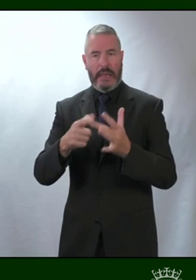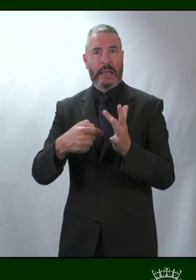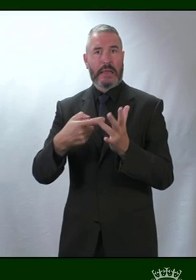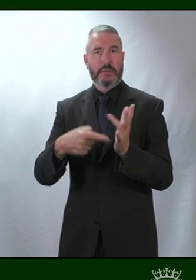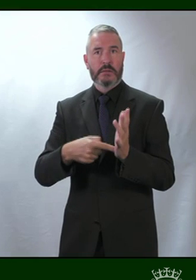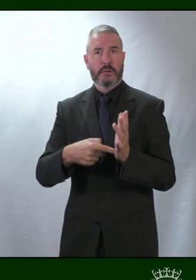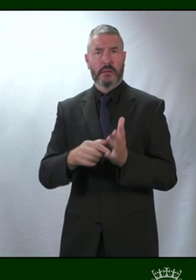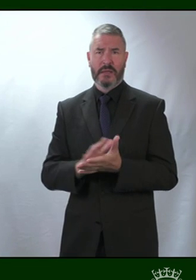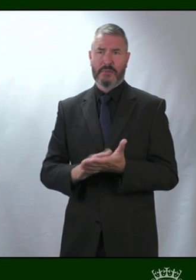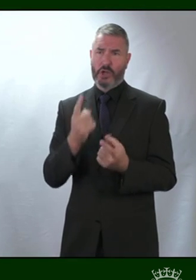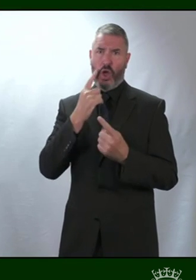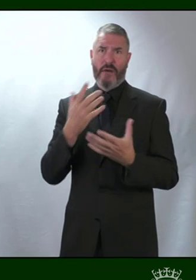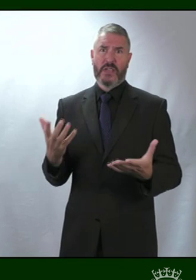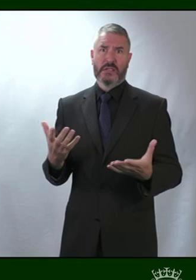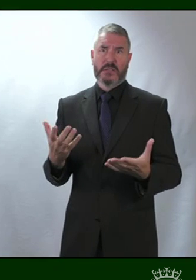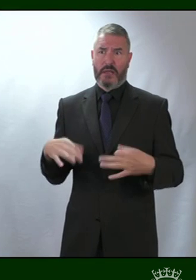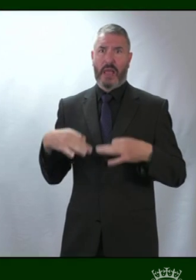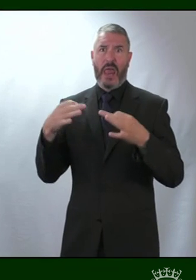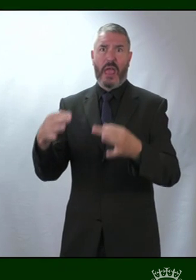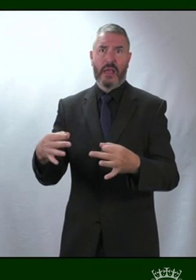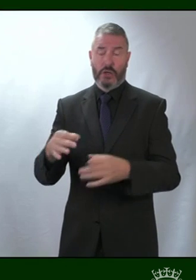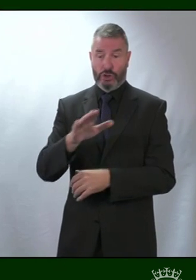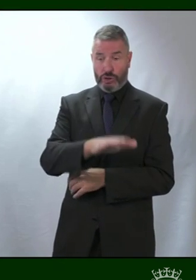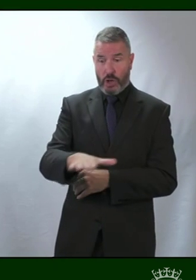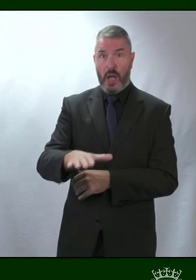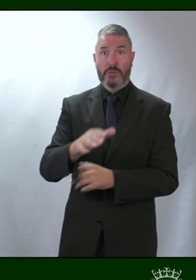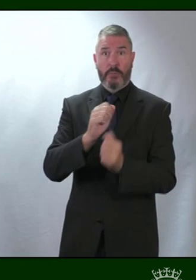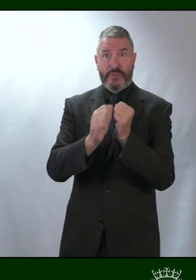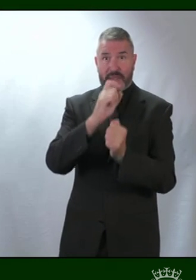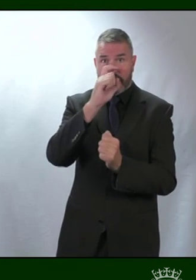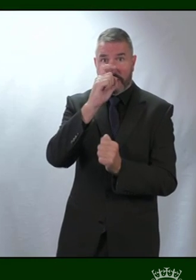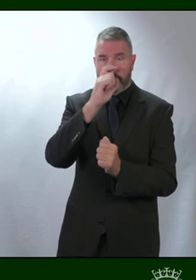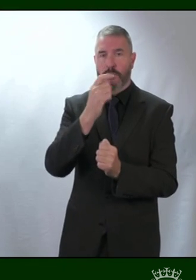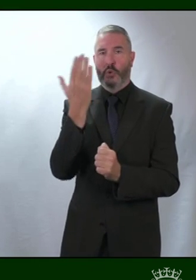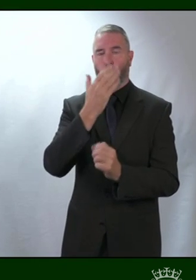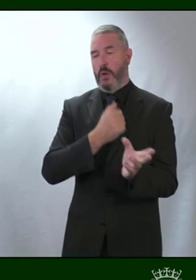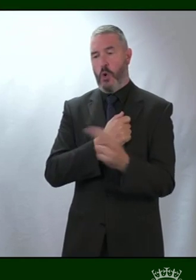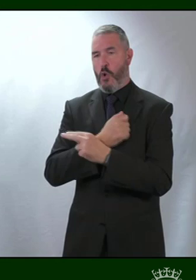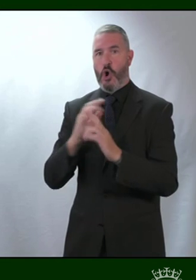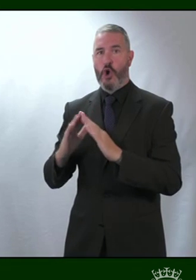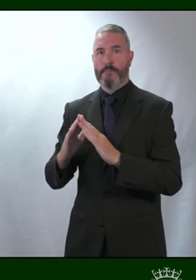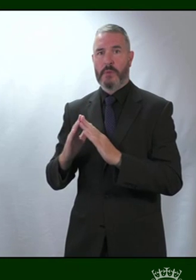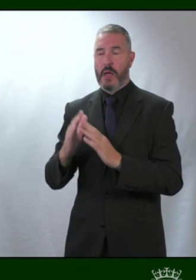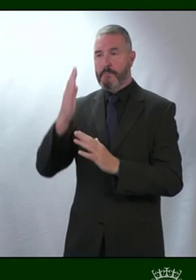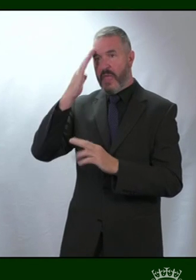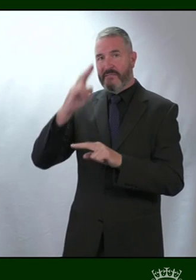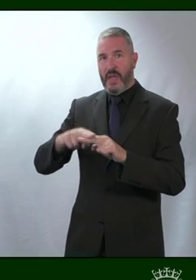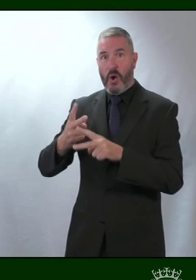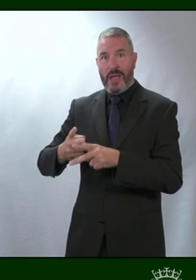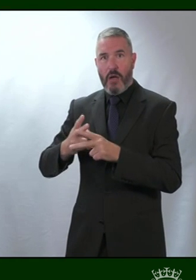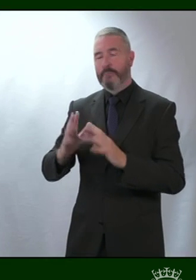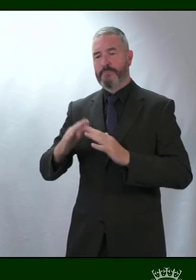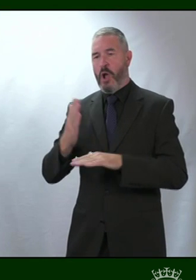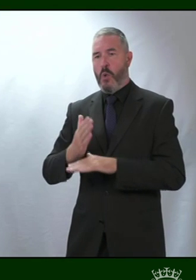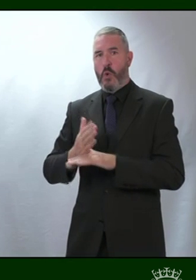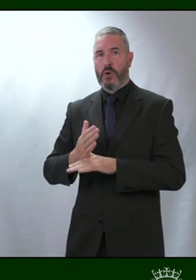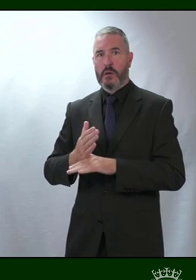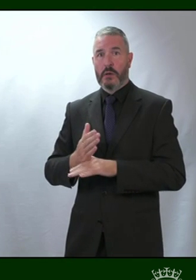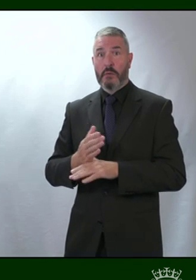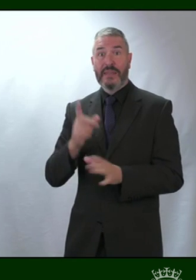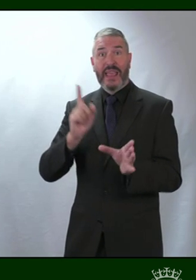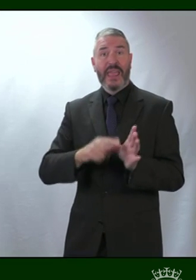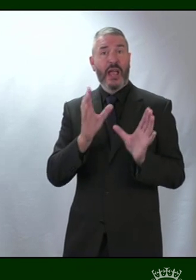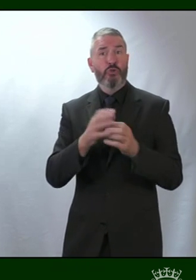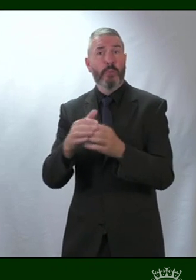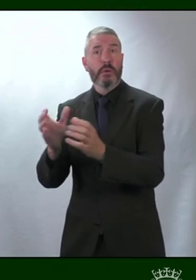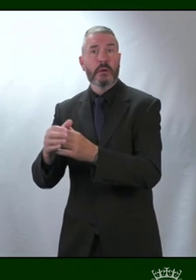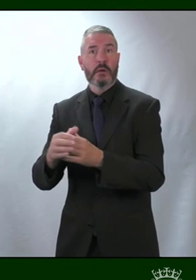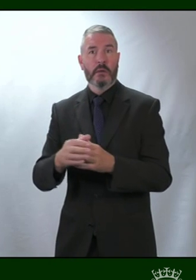The outcome is obvious: child and siblings off school; mum, dad or carer off work; and in some cases, all-year groups off school.